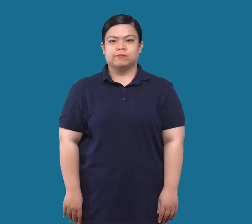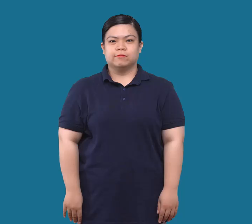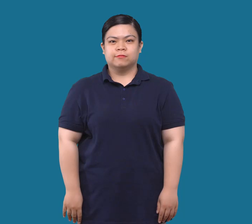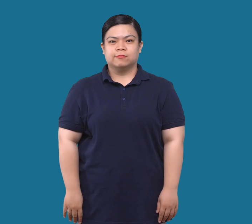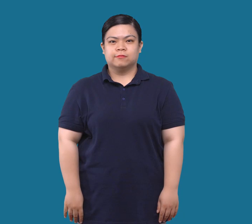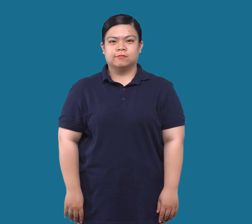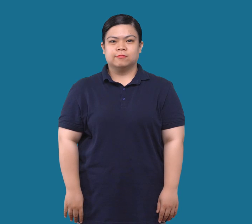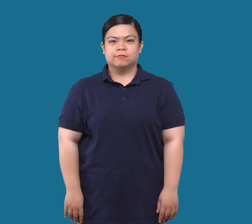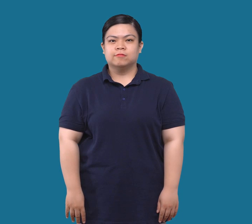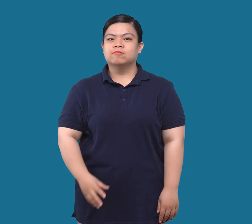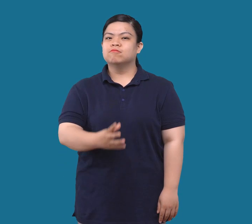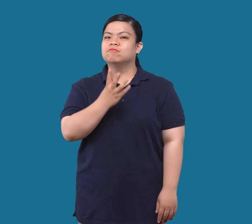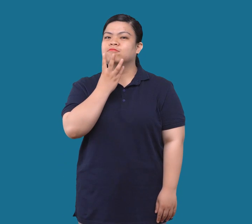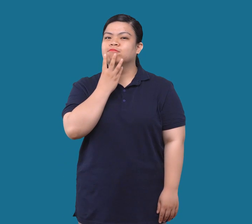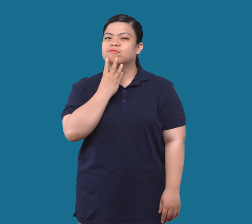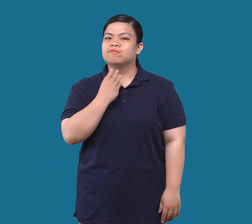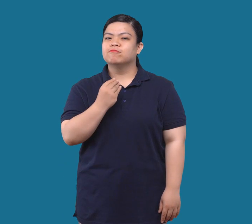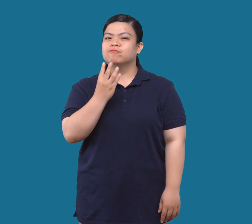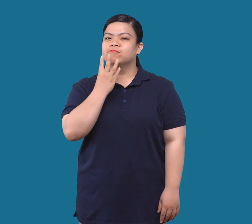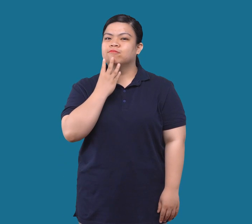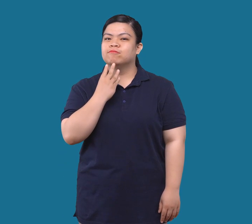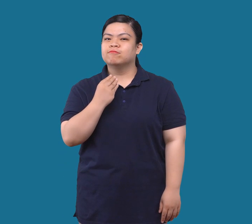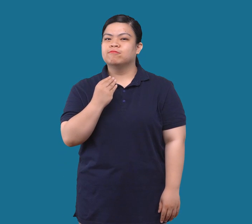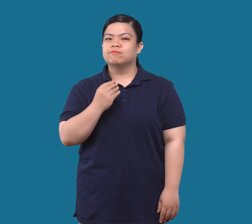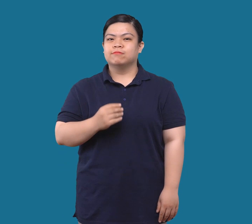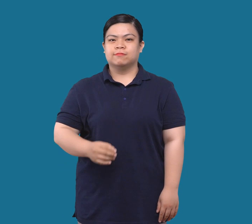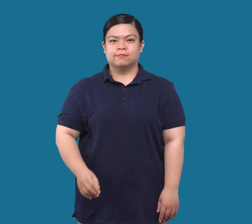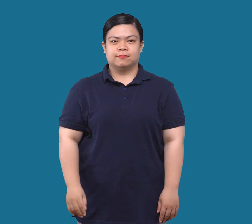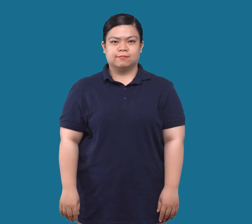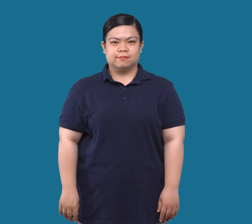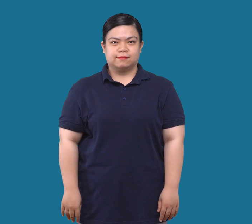râu